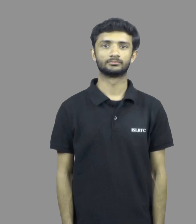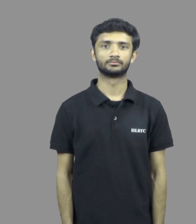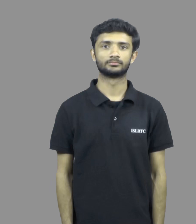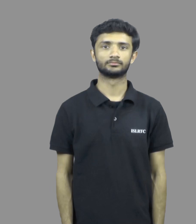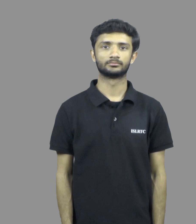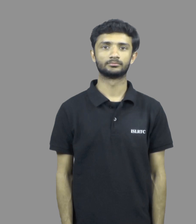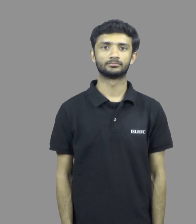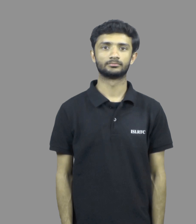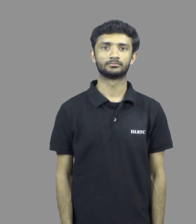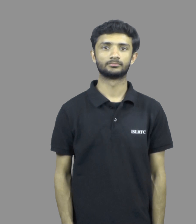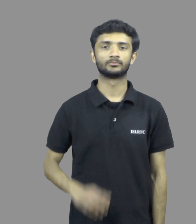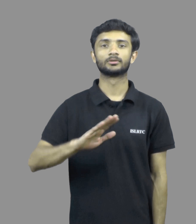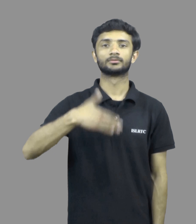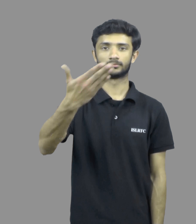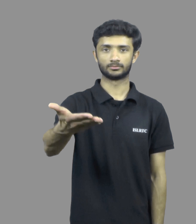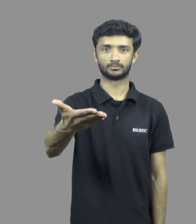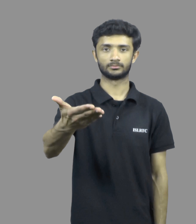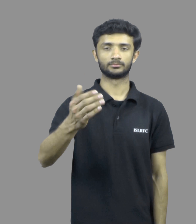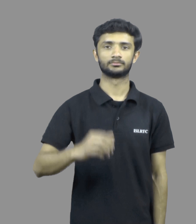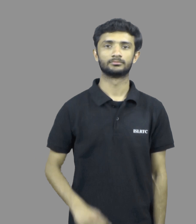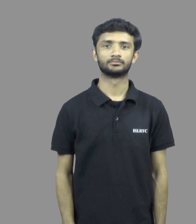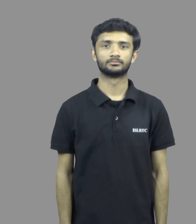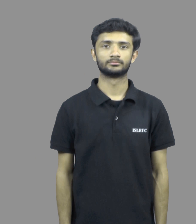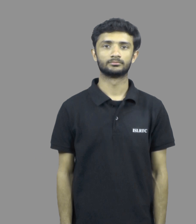Next